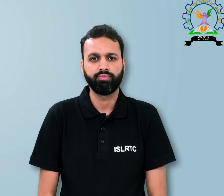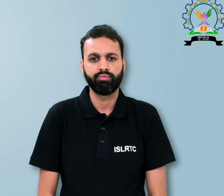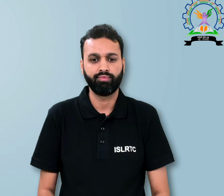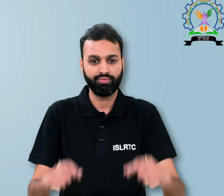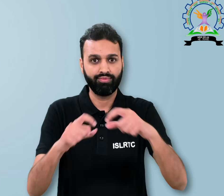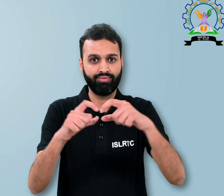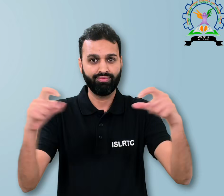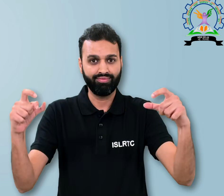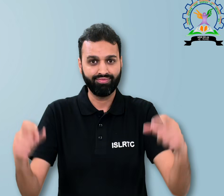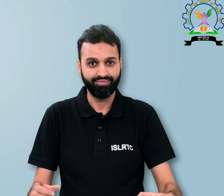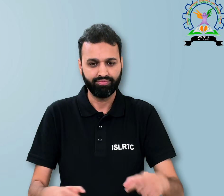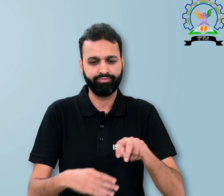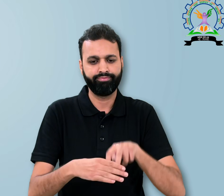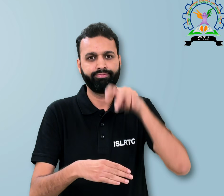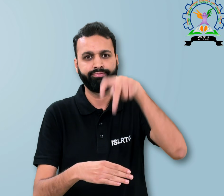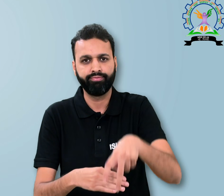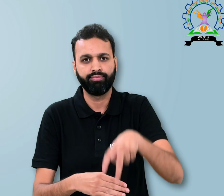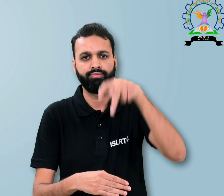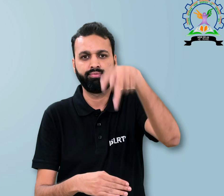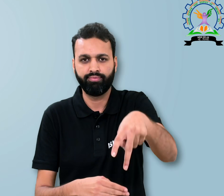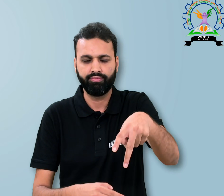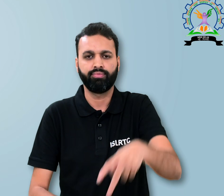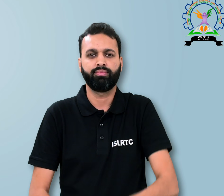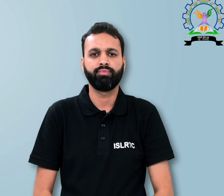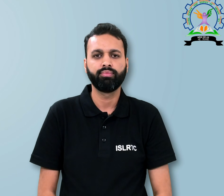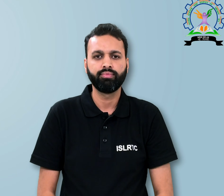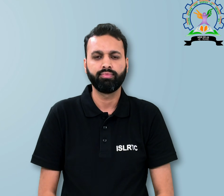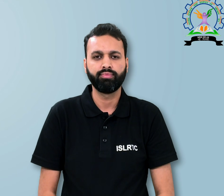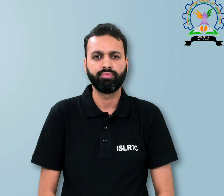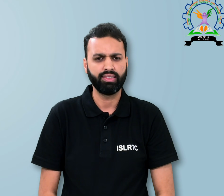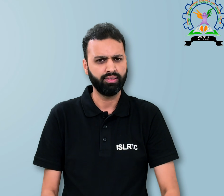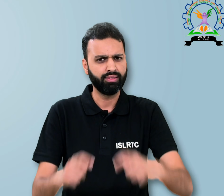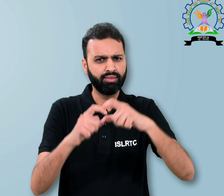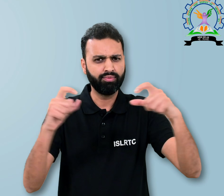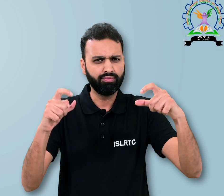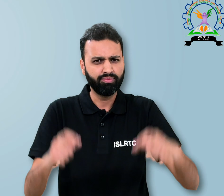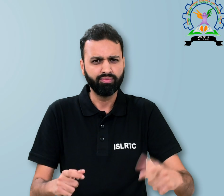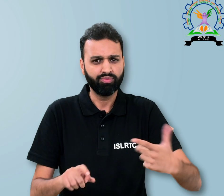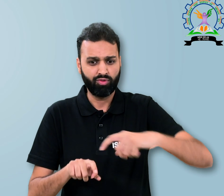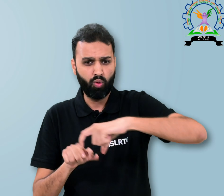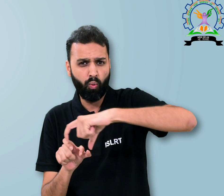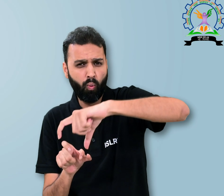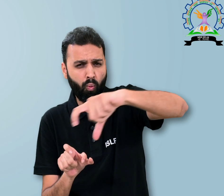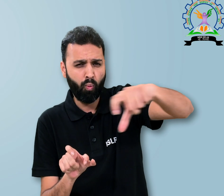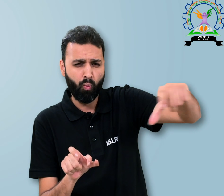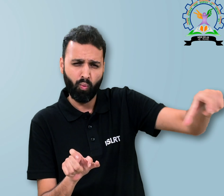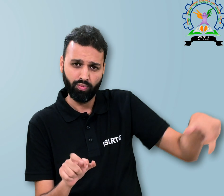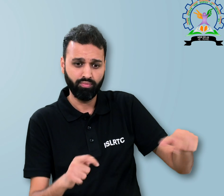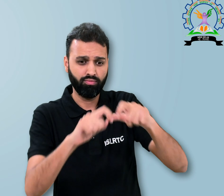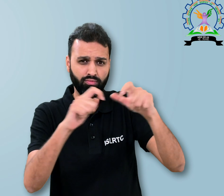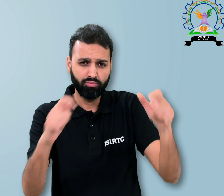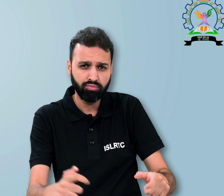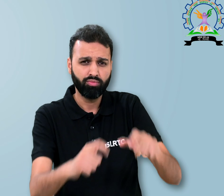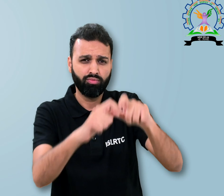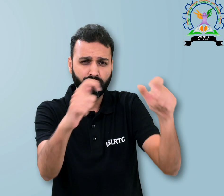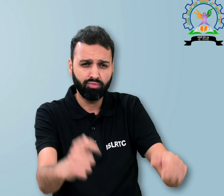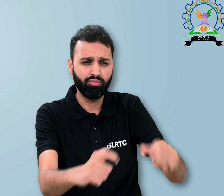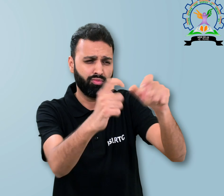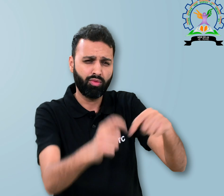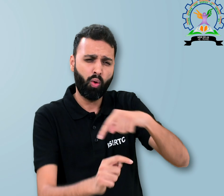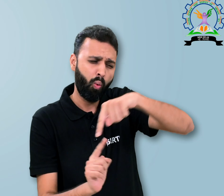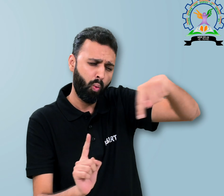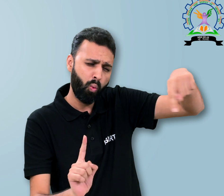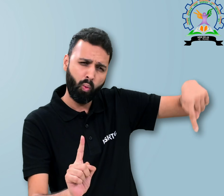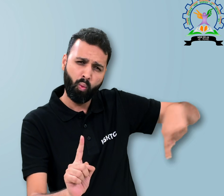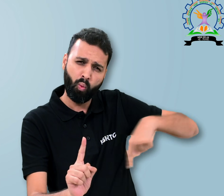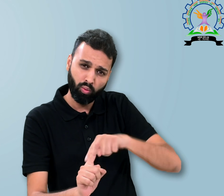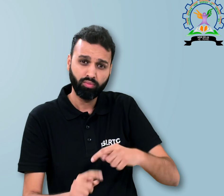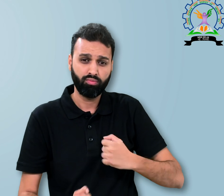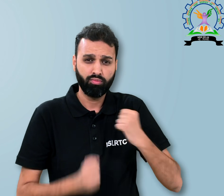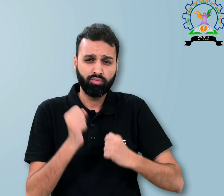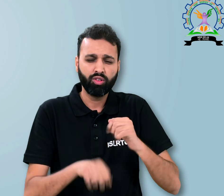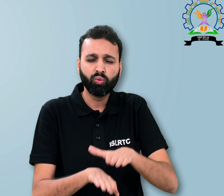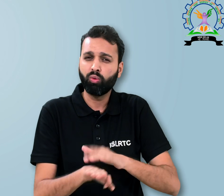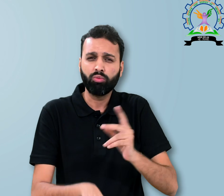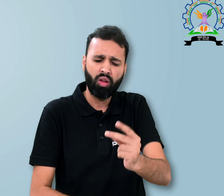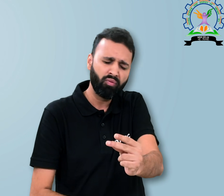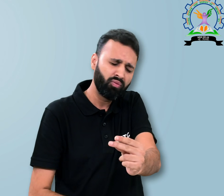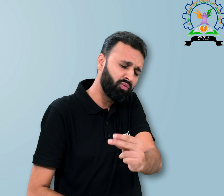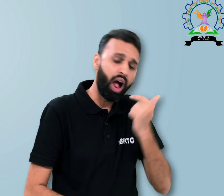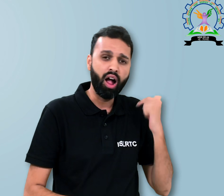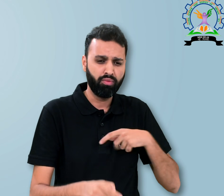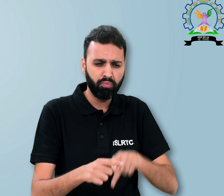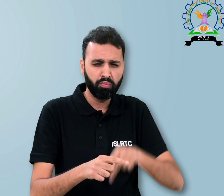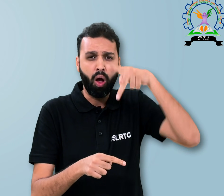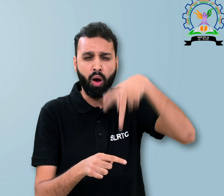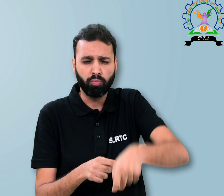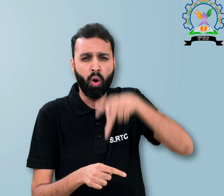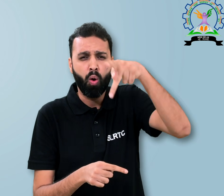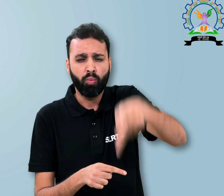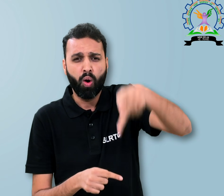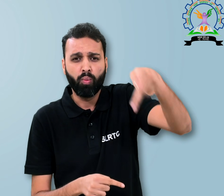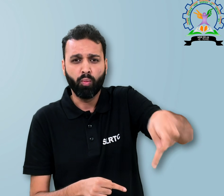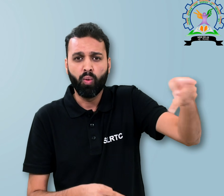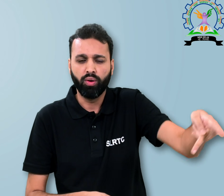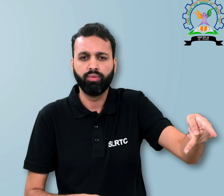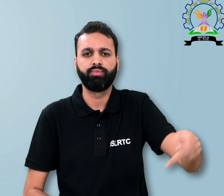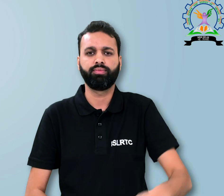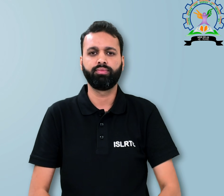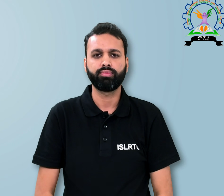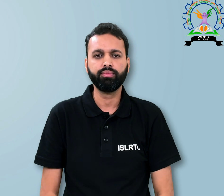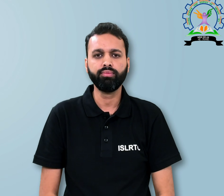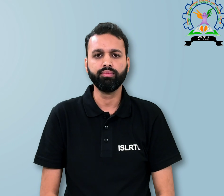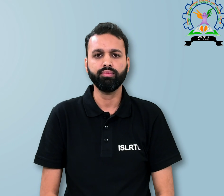Hurdles Hurdles or hurdling is a track and field sport that involves running and jumping over obstacles (Hurdles) at speed.